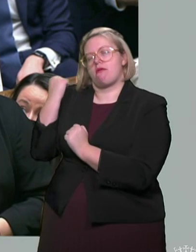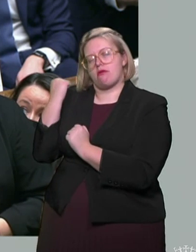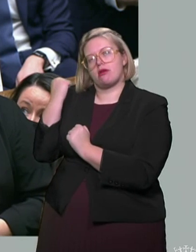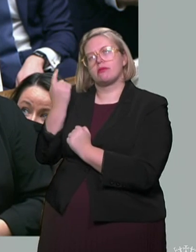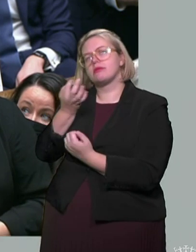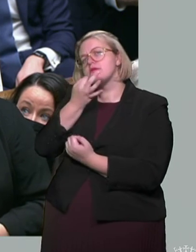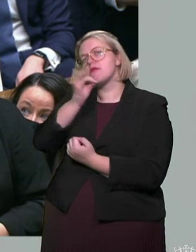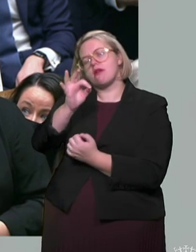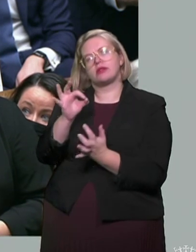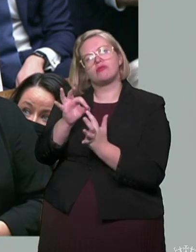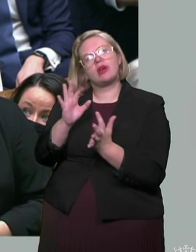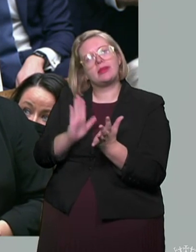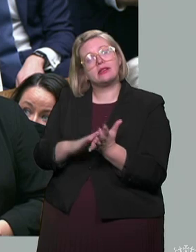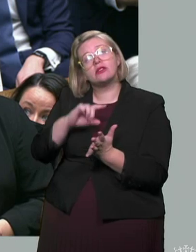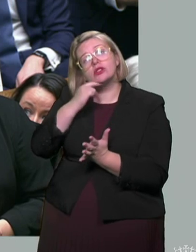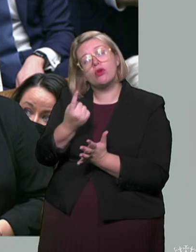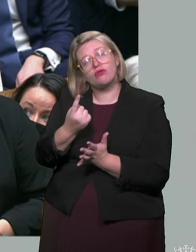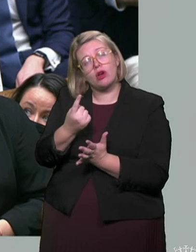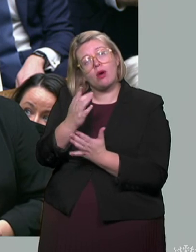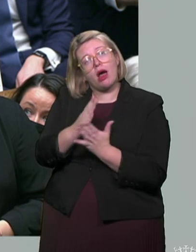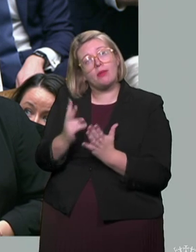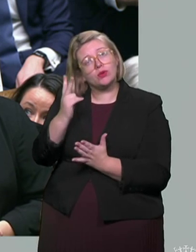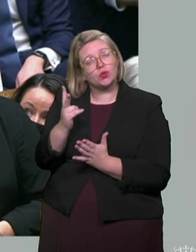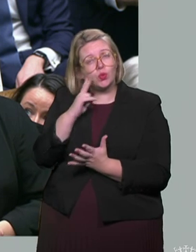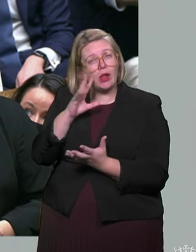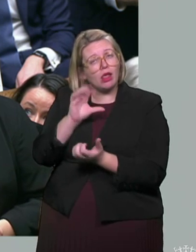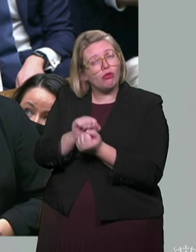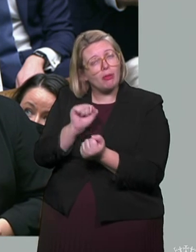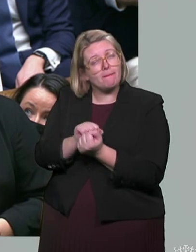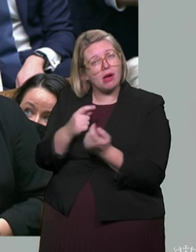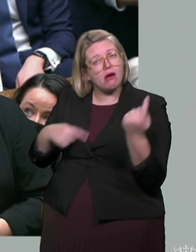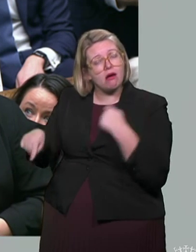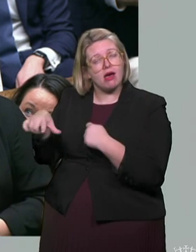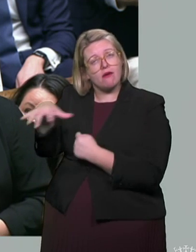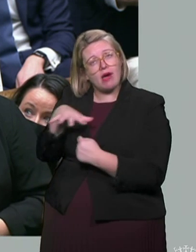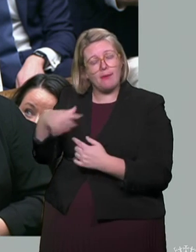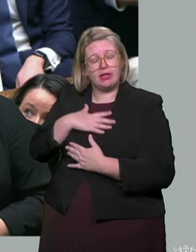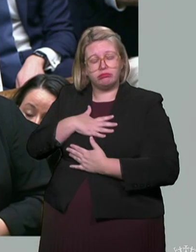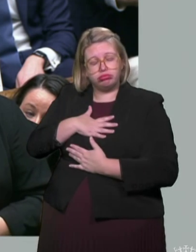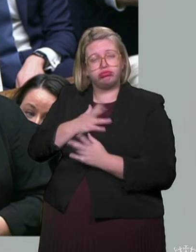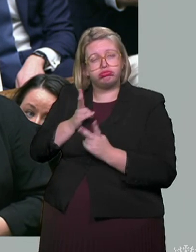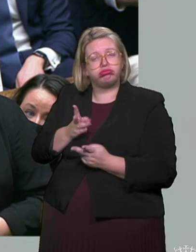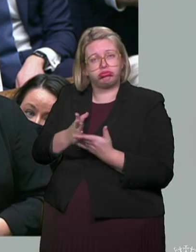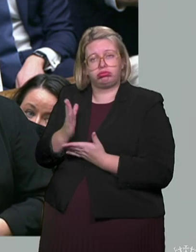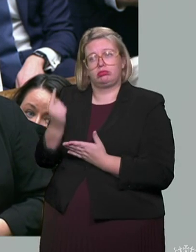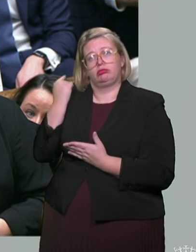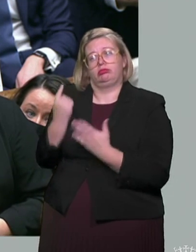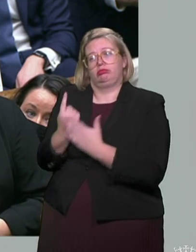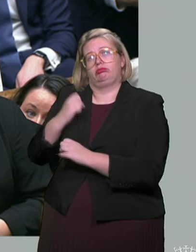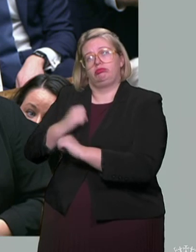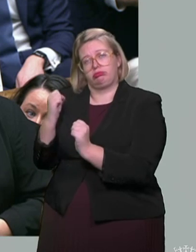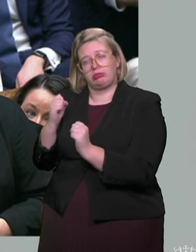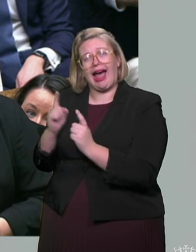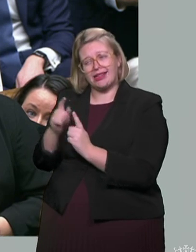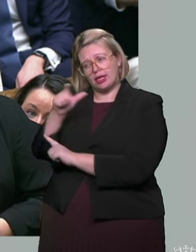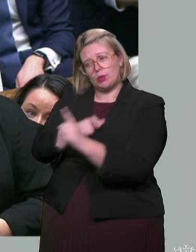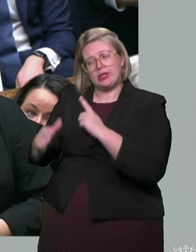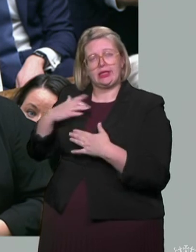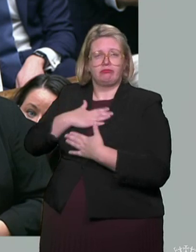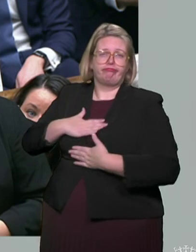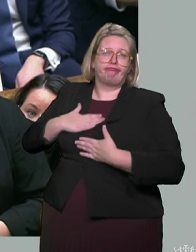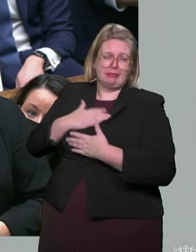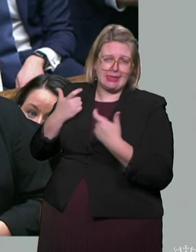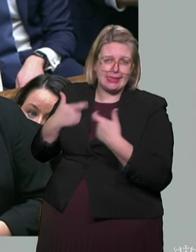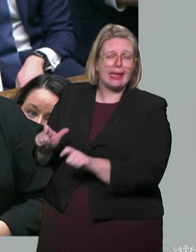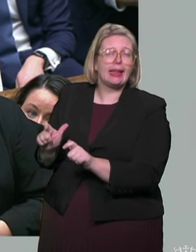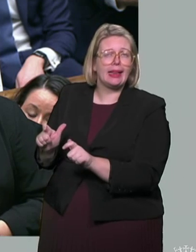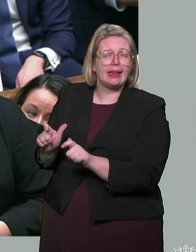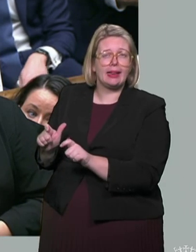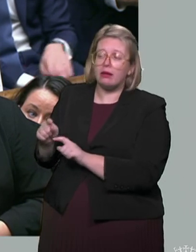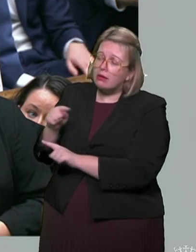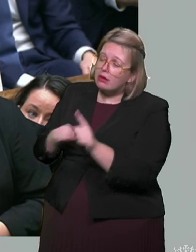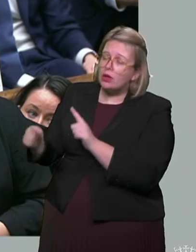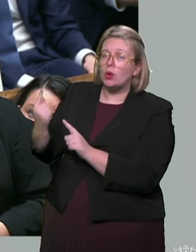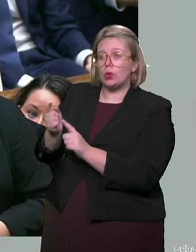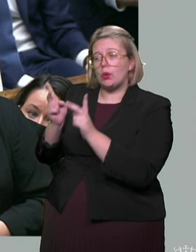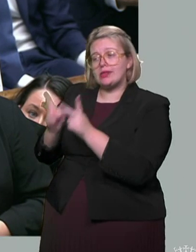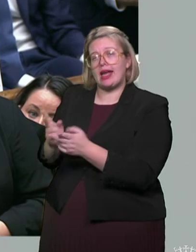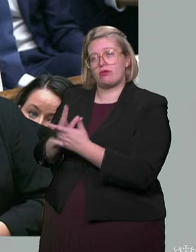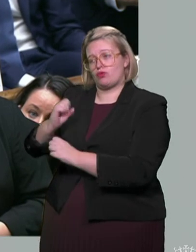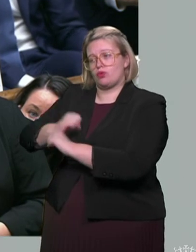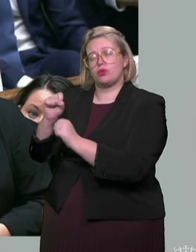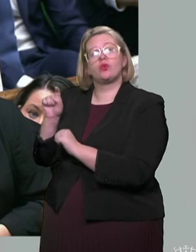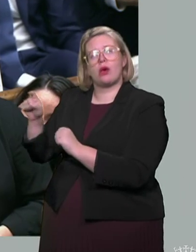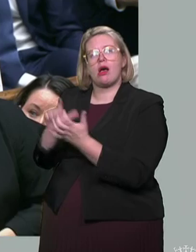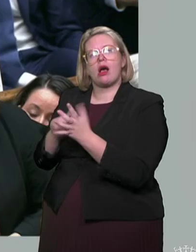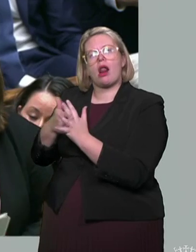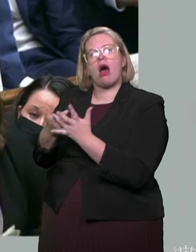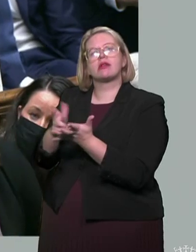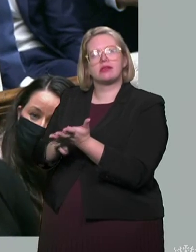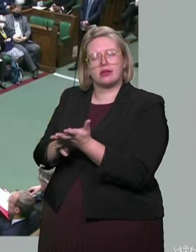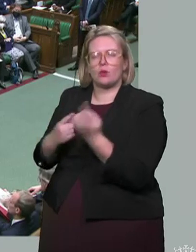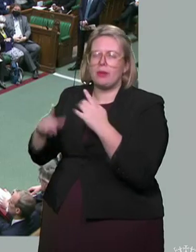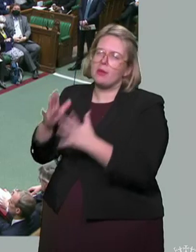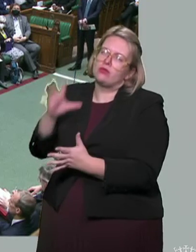Will the Prime Minister join me in acknowledging the terrible losses that many families locally suffered and the continuing sorrow in the community, and in reflecting that the victims of the Clarkston disaster must never be forgotten?